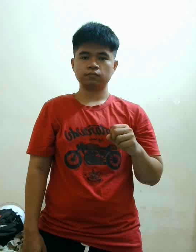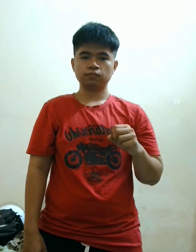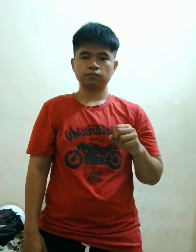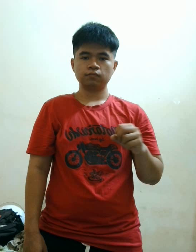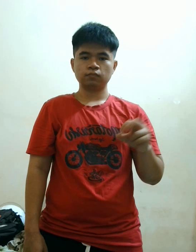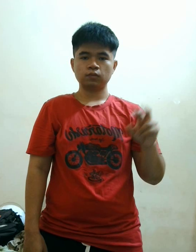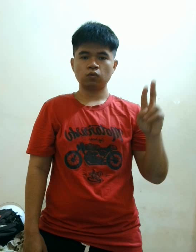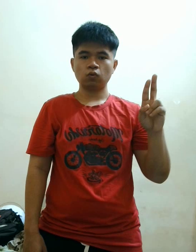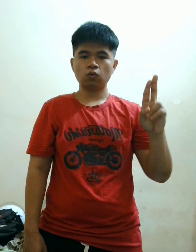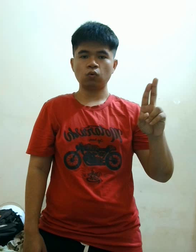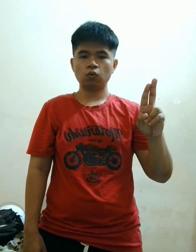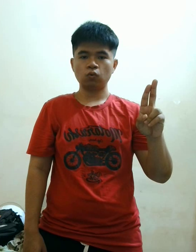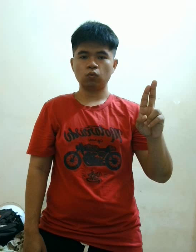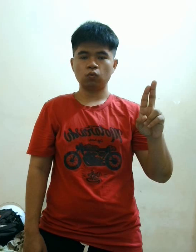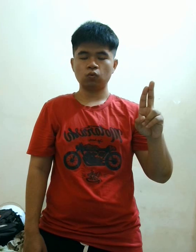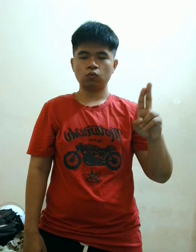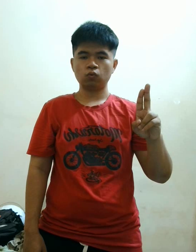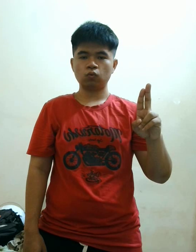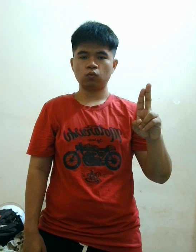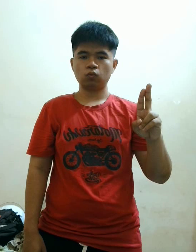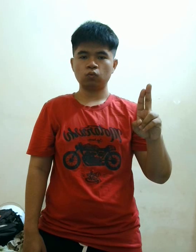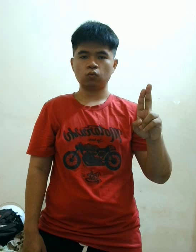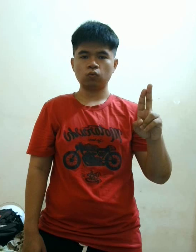u